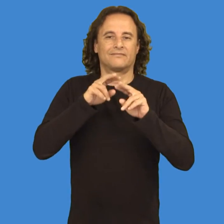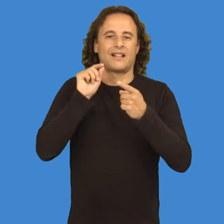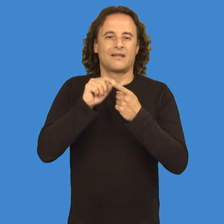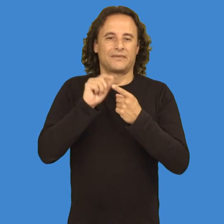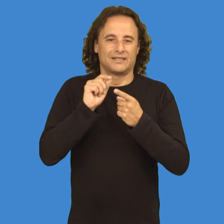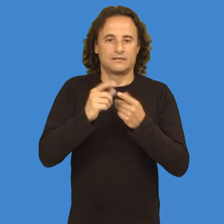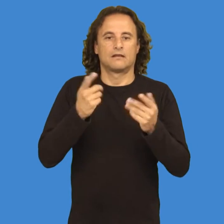diabetes